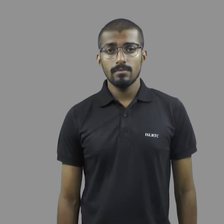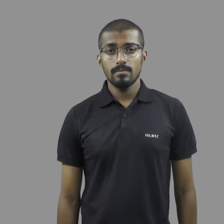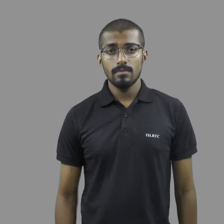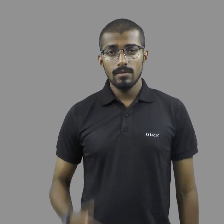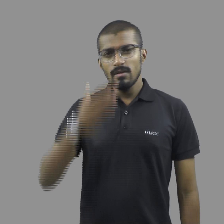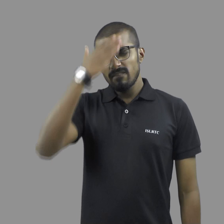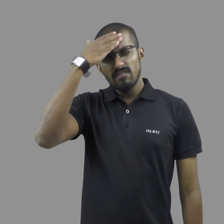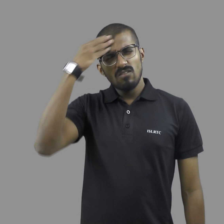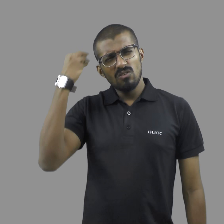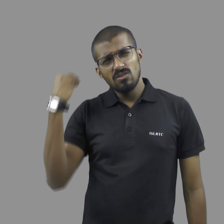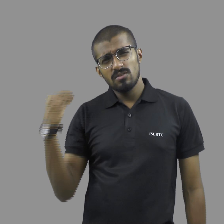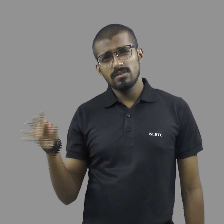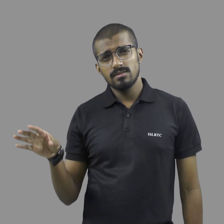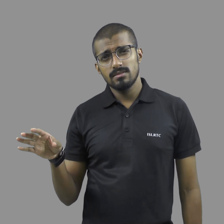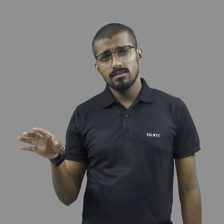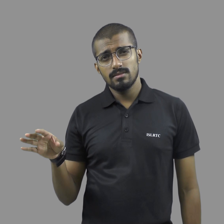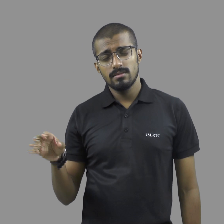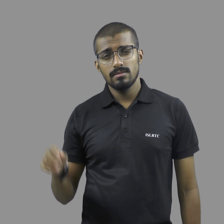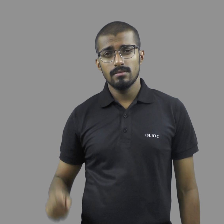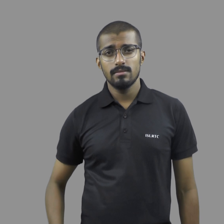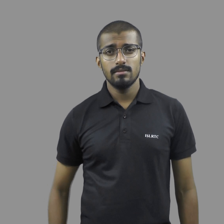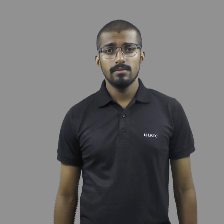Forget